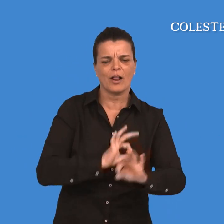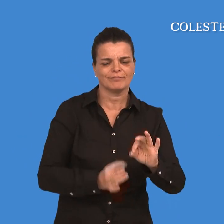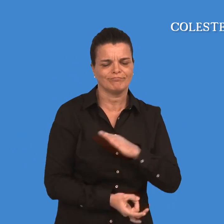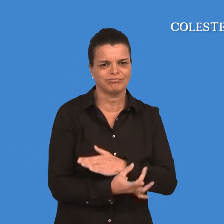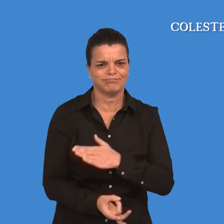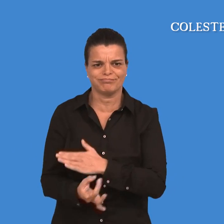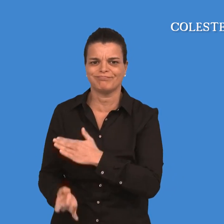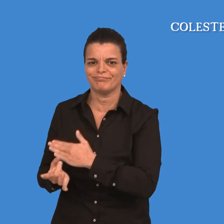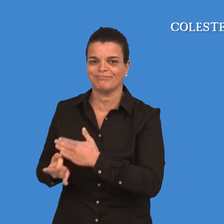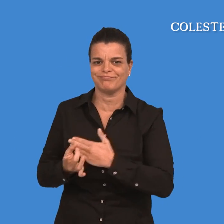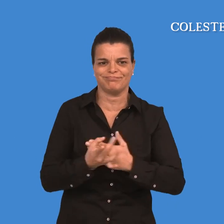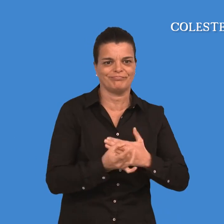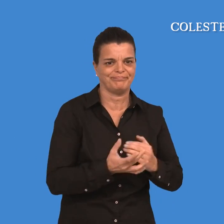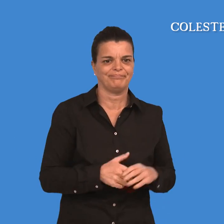crear